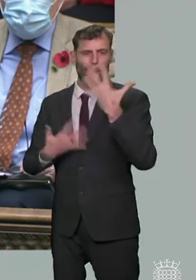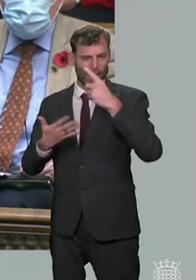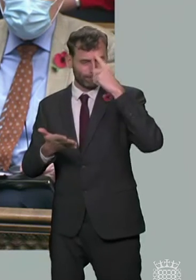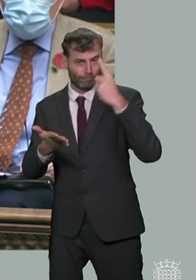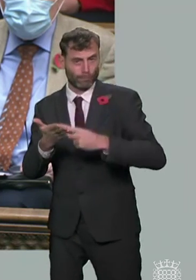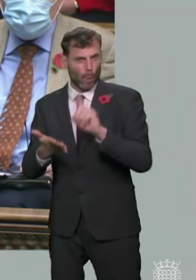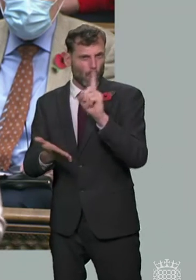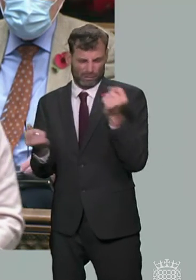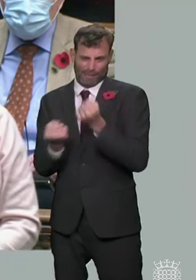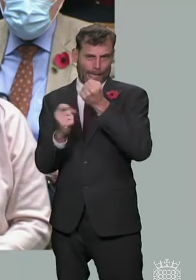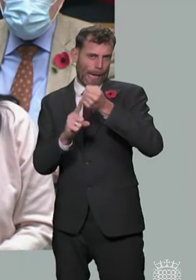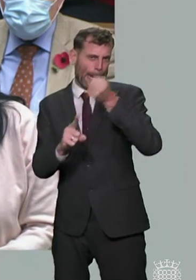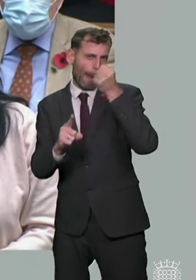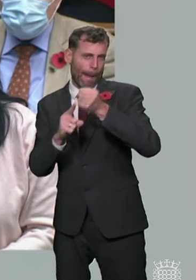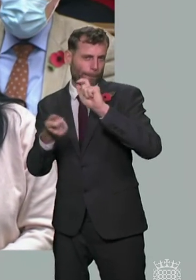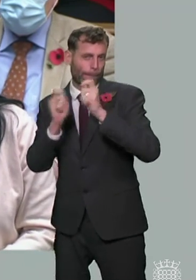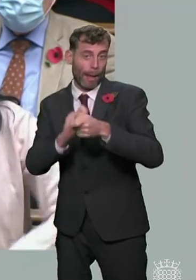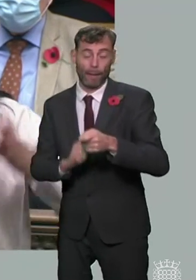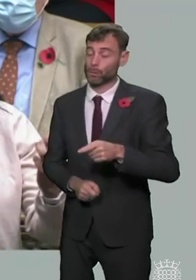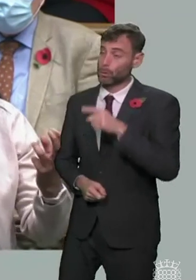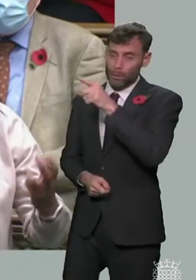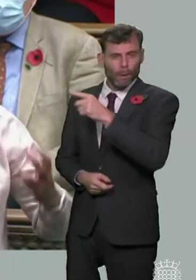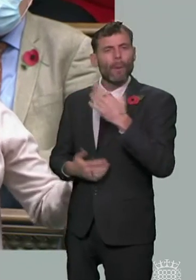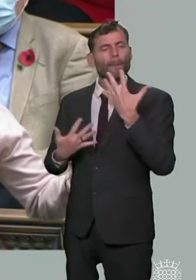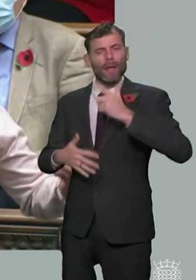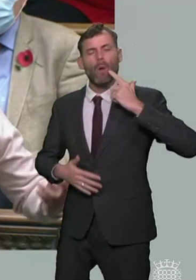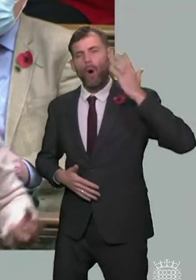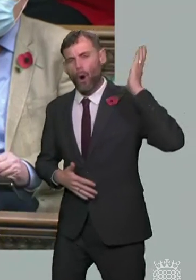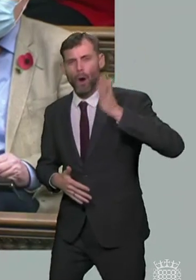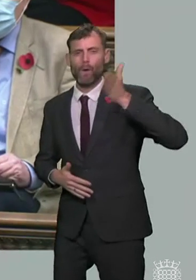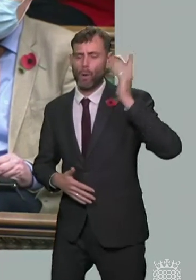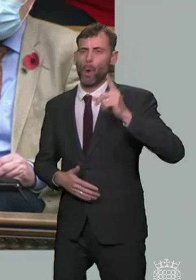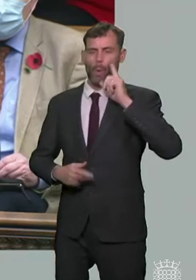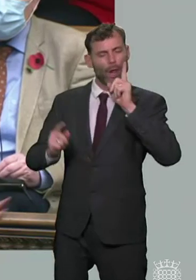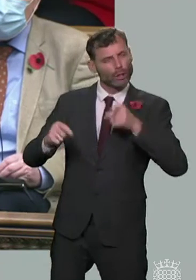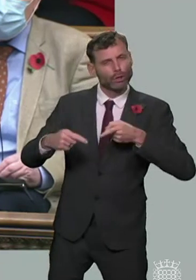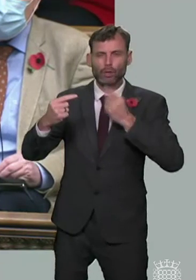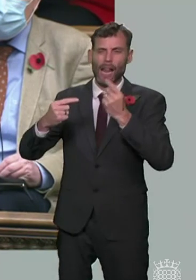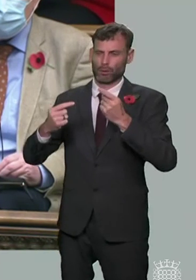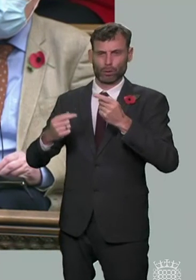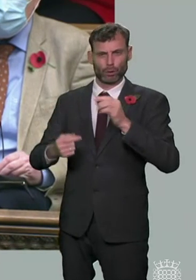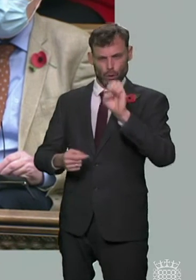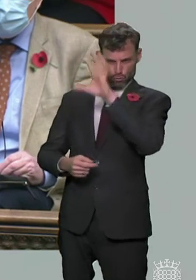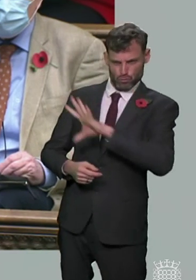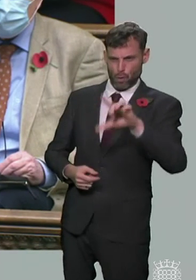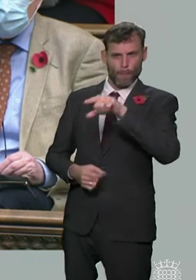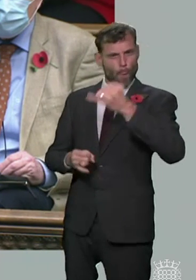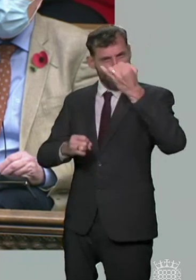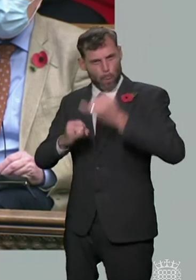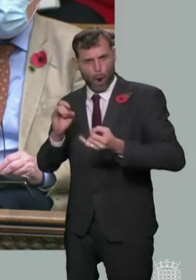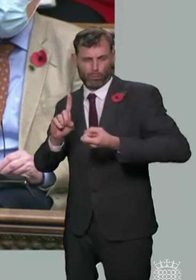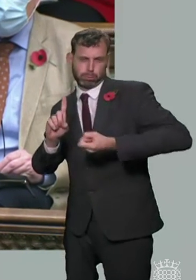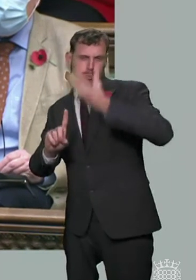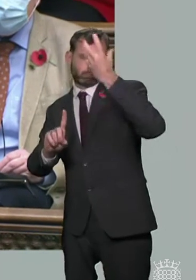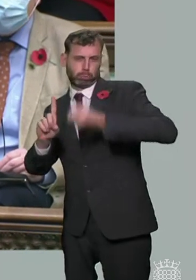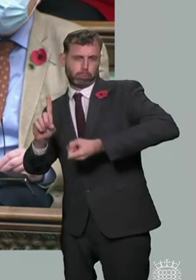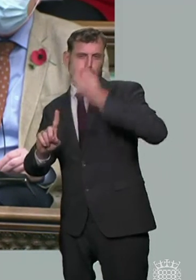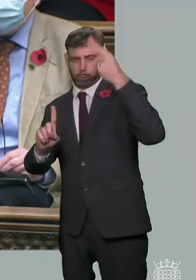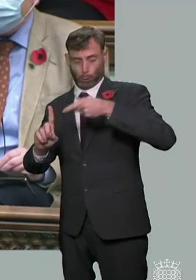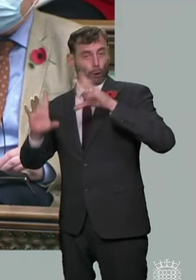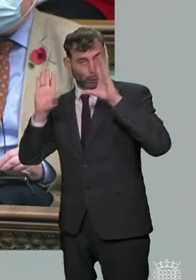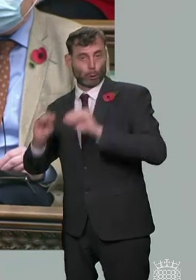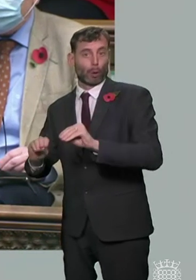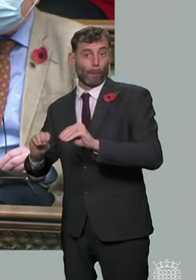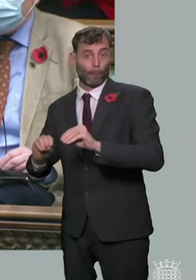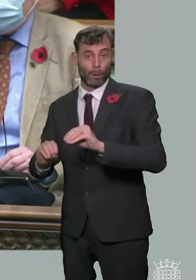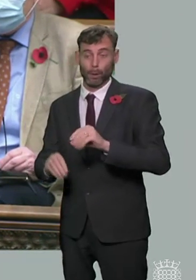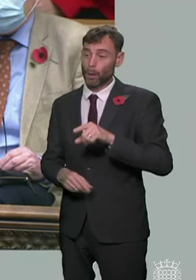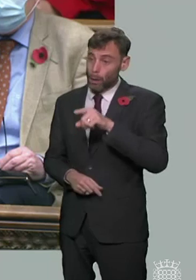Will he be consistent with what he has always said and done and take on the biggest emitter of CO2 in the whole of Europe, which greedily and voraciously wants more?